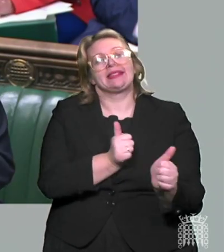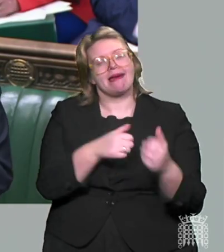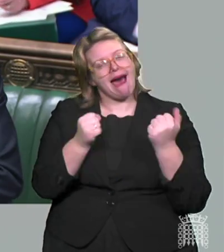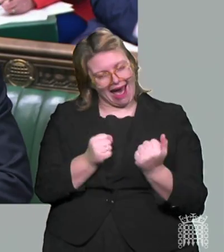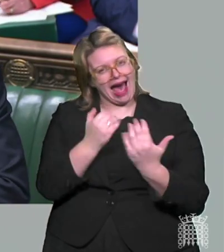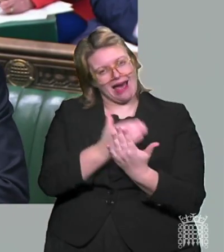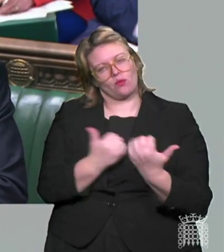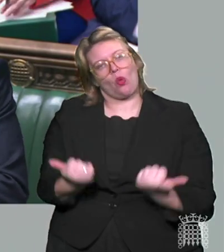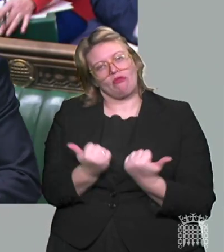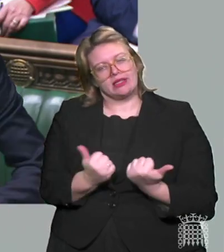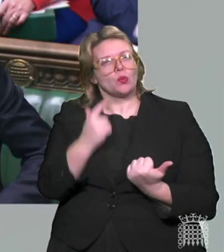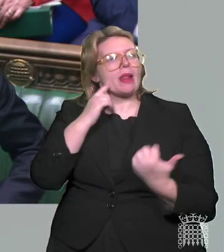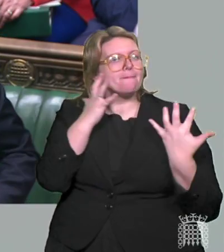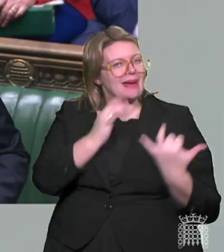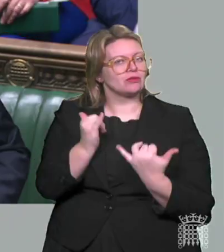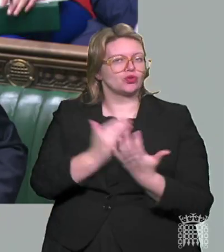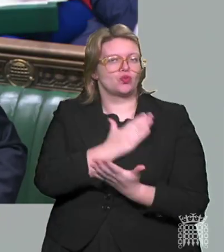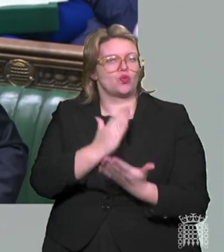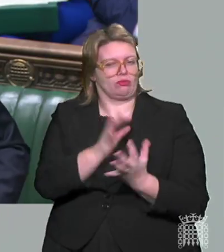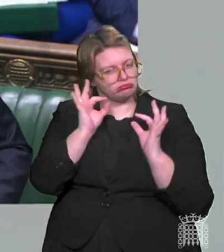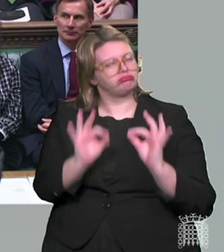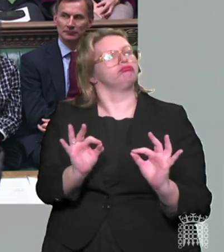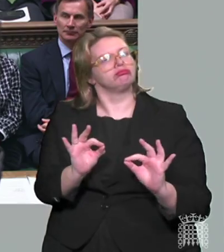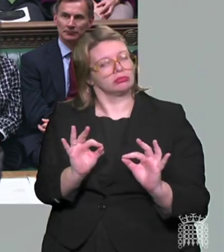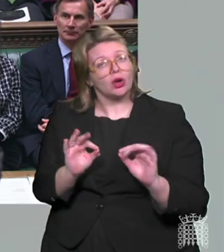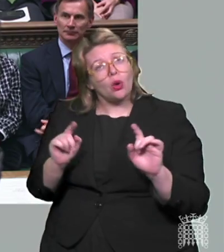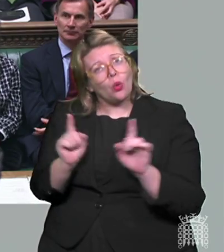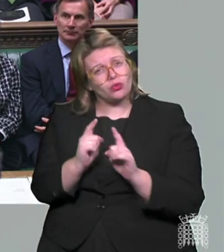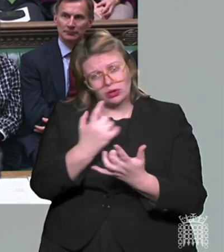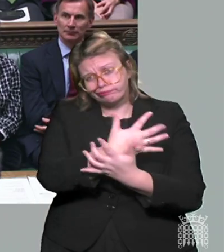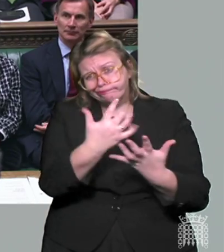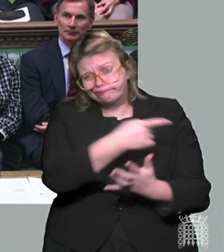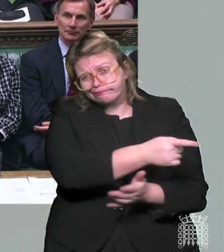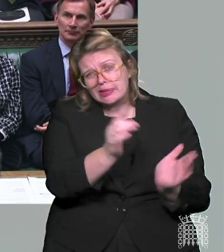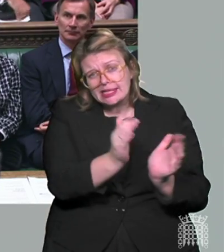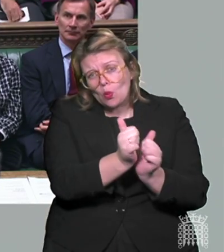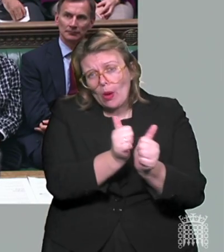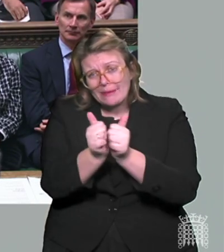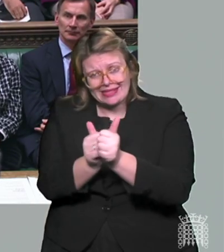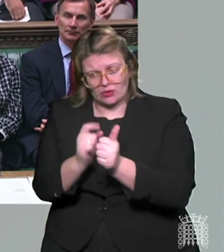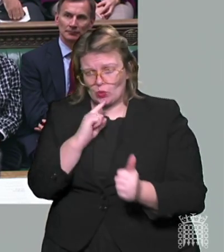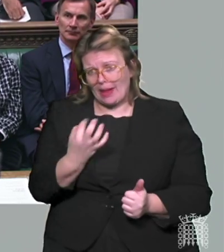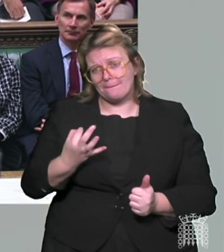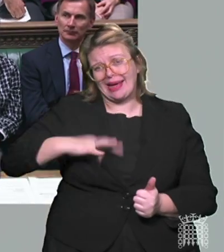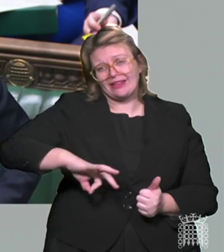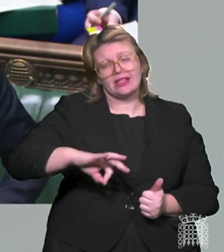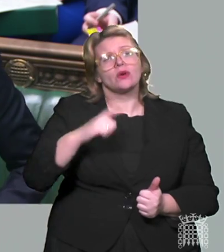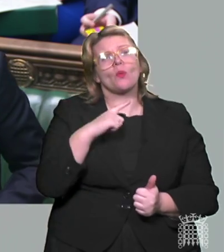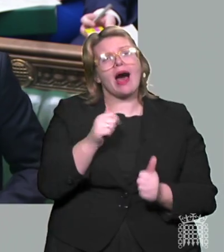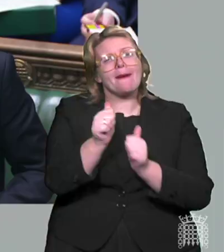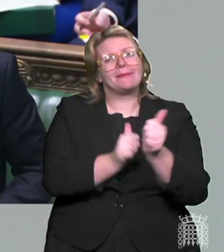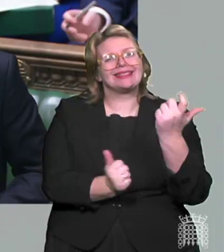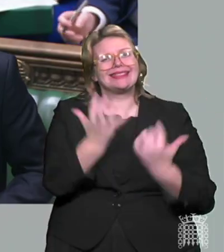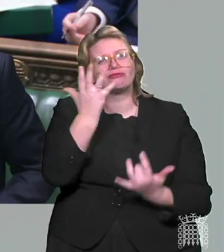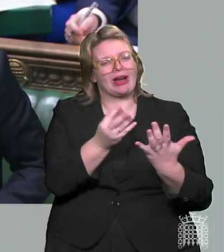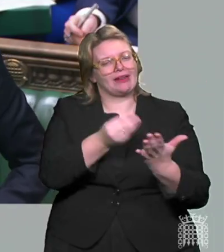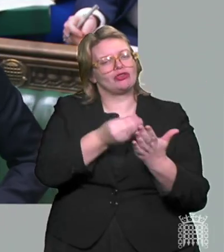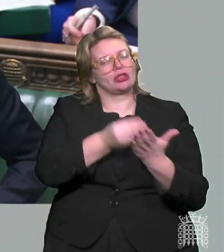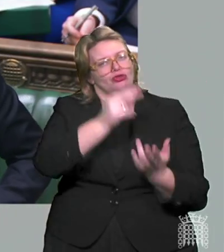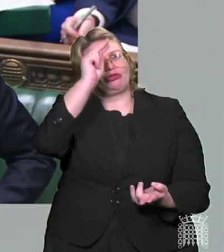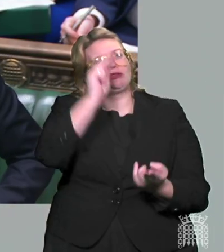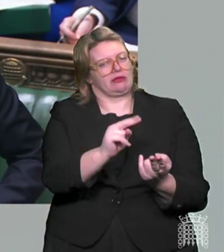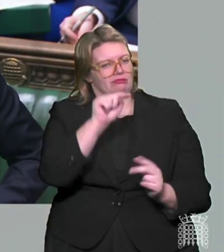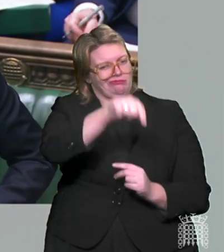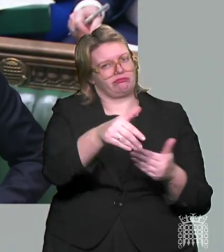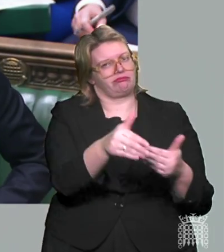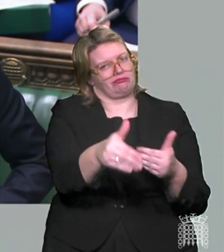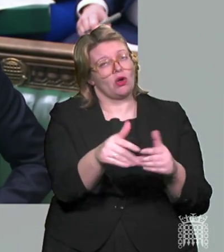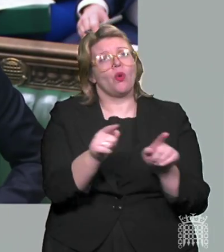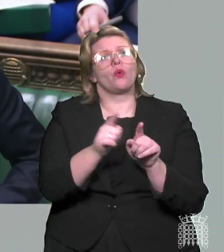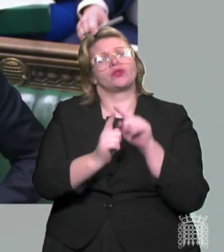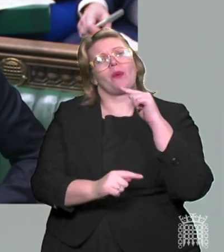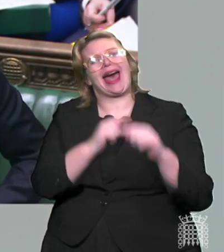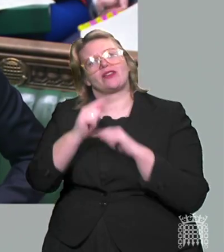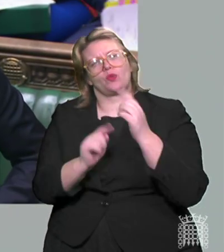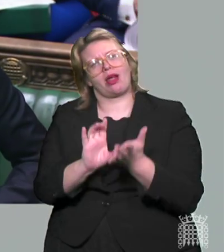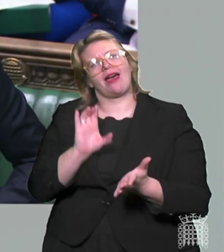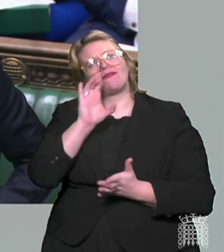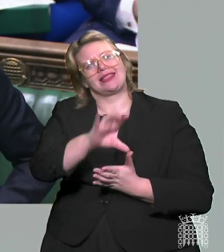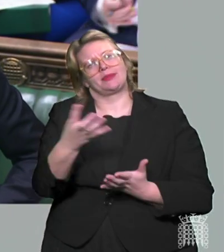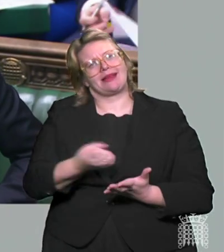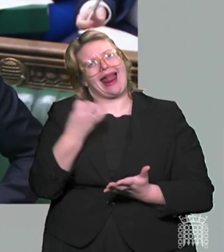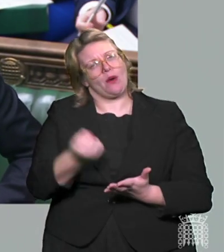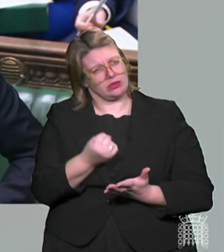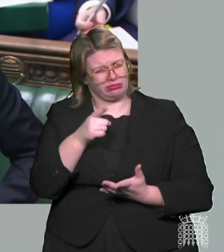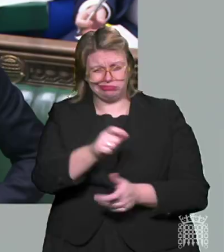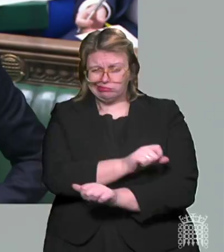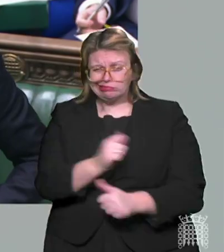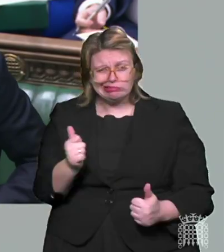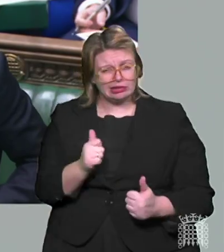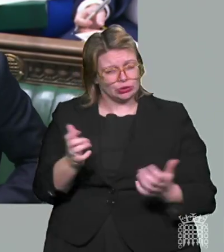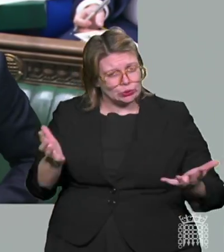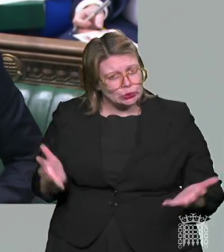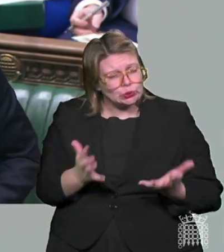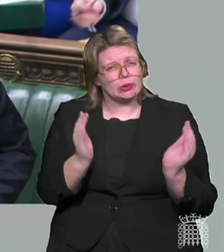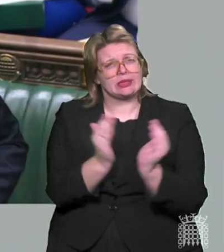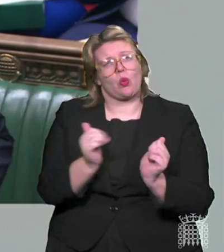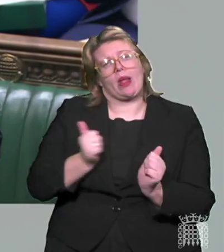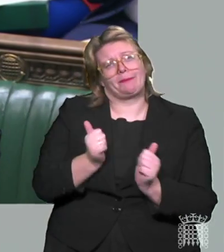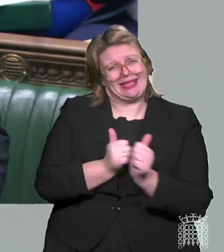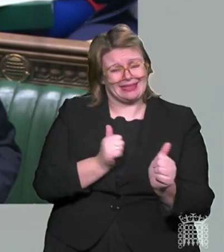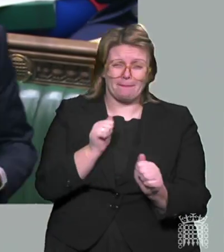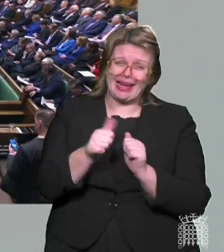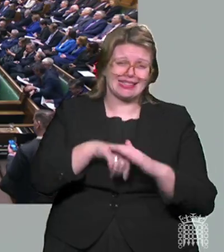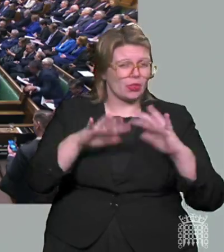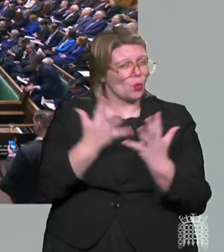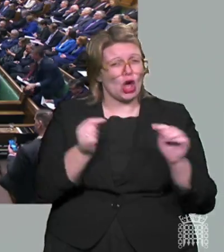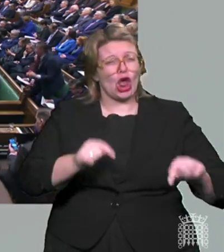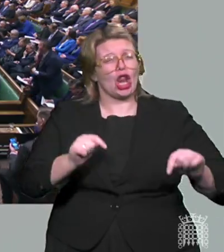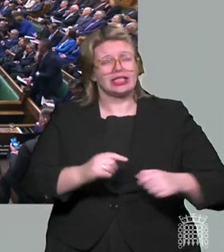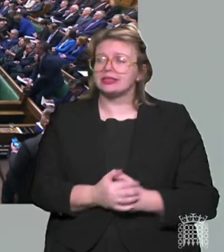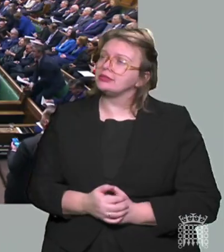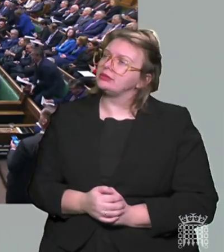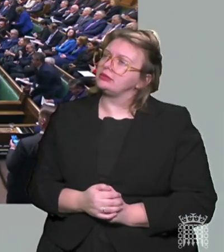I will make sure that we apply that test rigorously, and he will be pleased to know that many small businesses will benefit from billions of pounds in business-rate reductions this coming financial year, as well as from our annual investment allowance which, at £1 million, is the most generous tax incentive for investment for small businesses anywhere in the world.